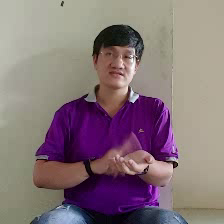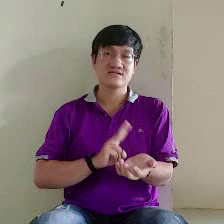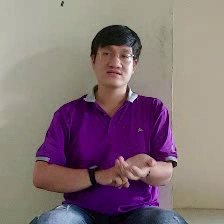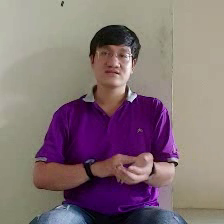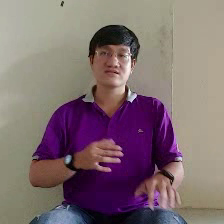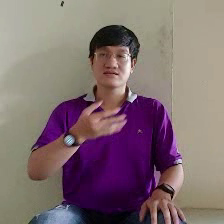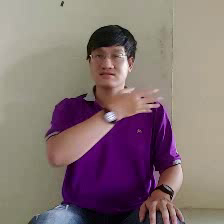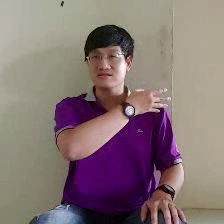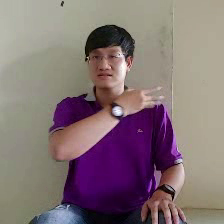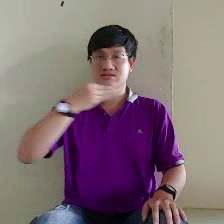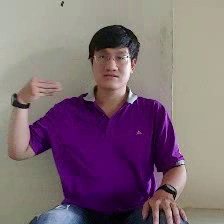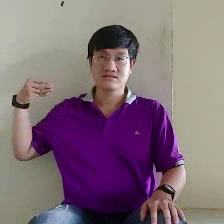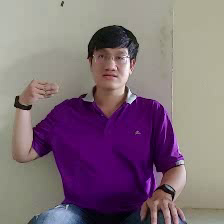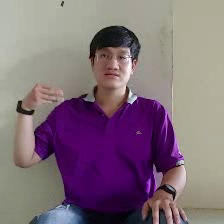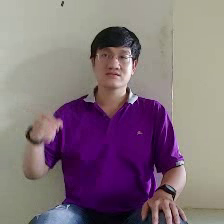Lây bệnh